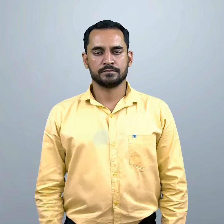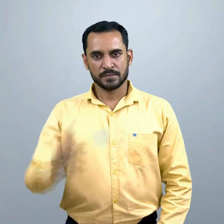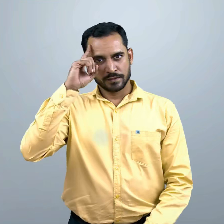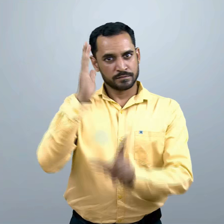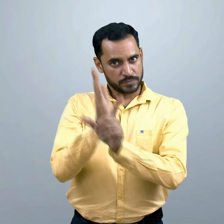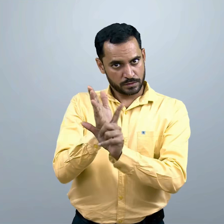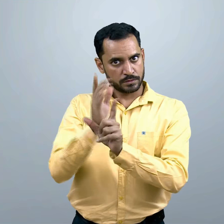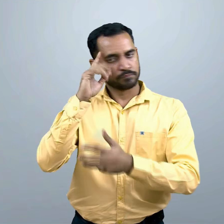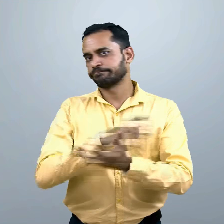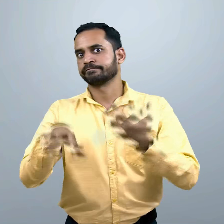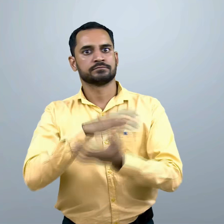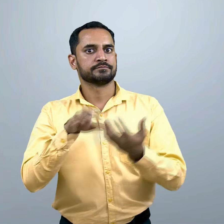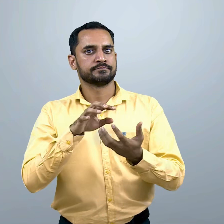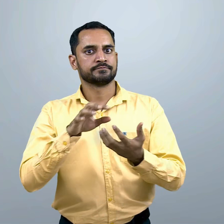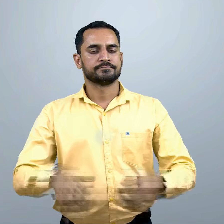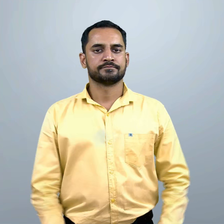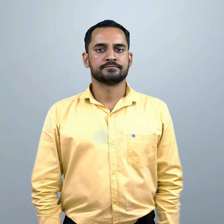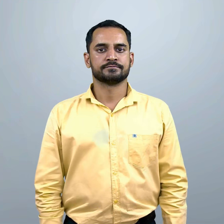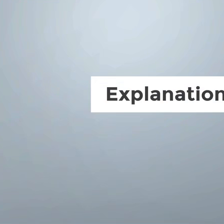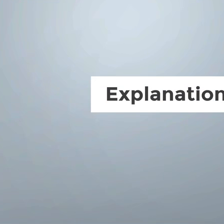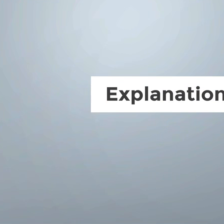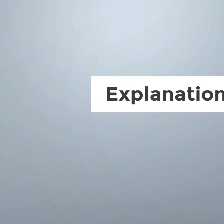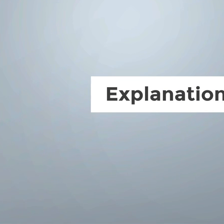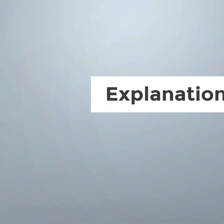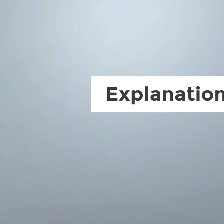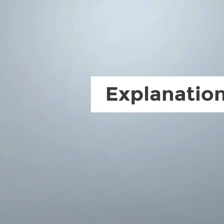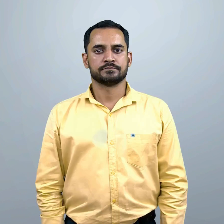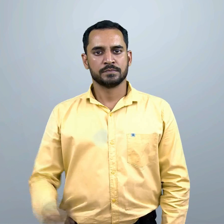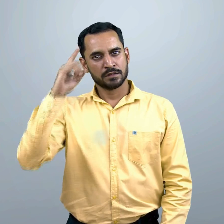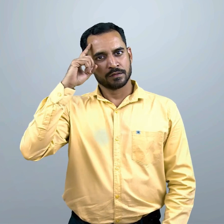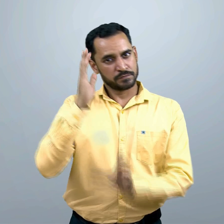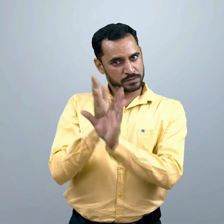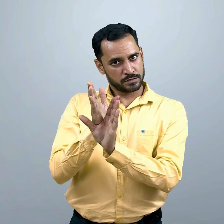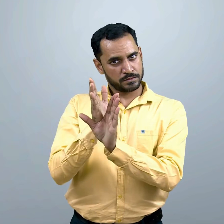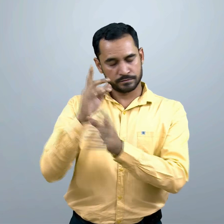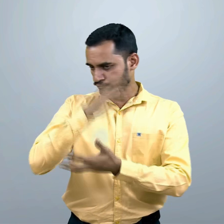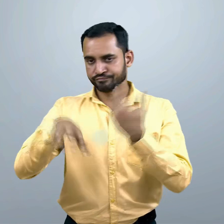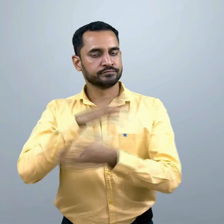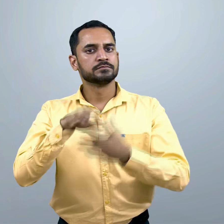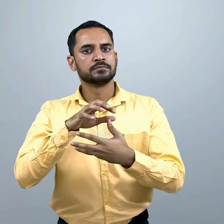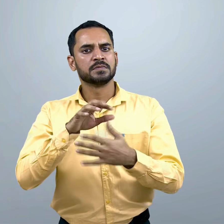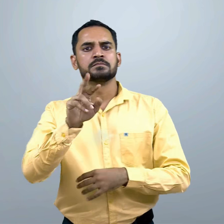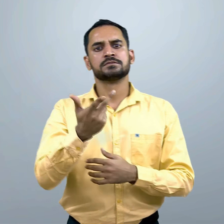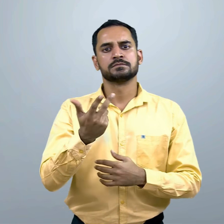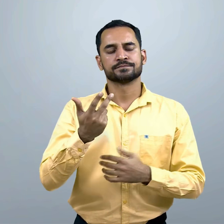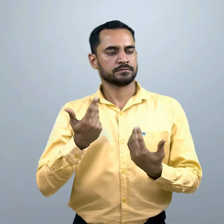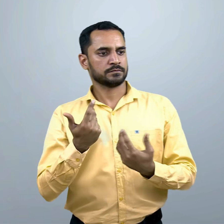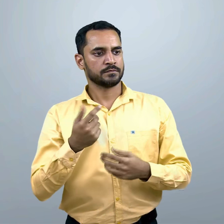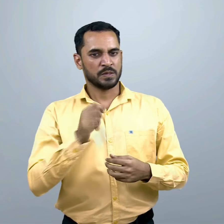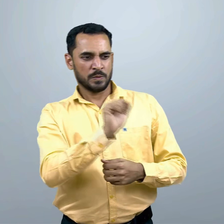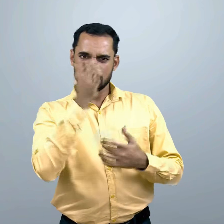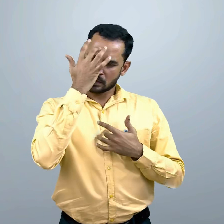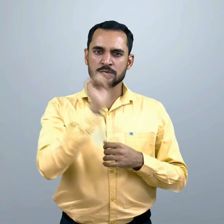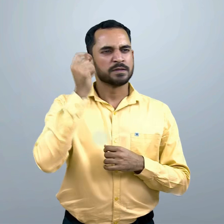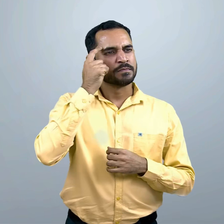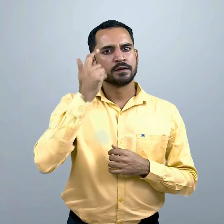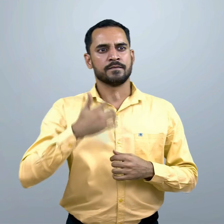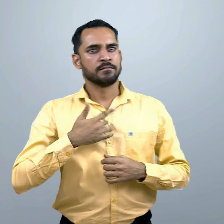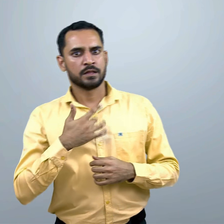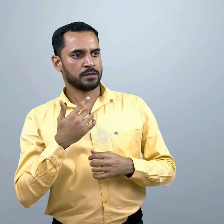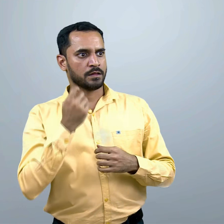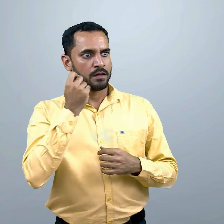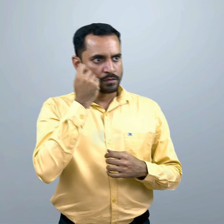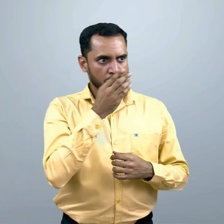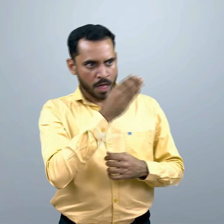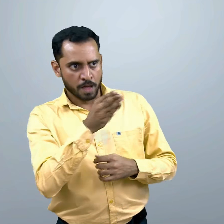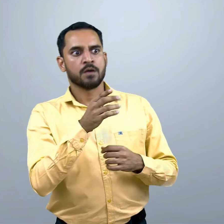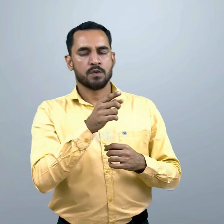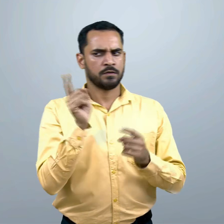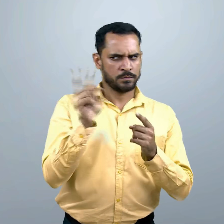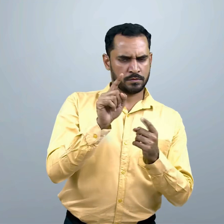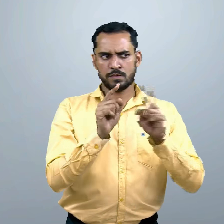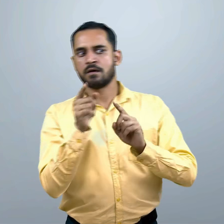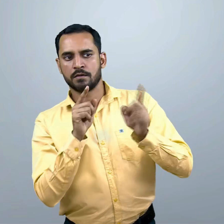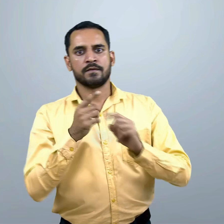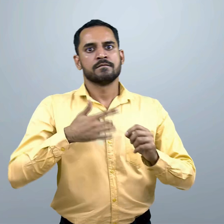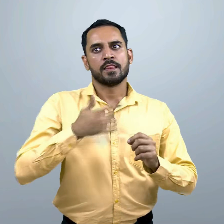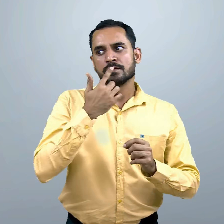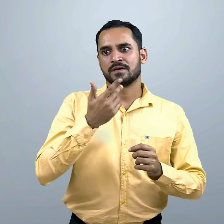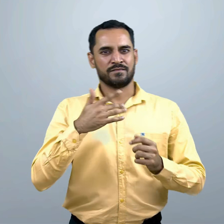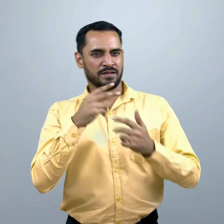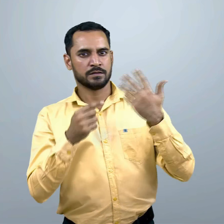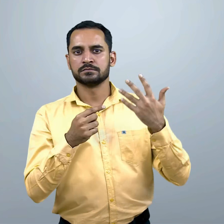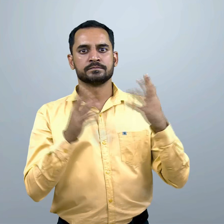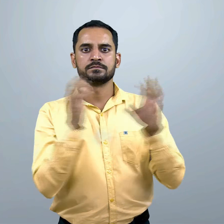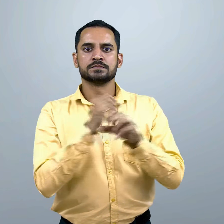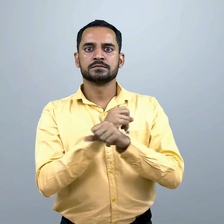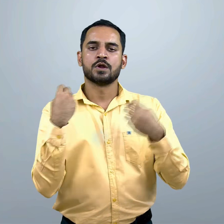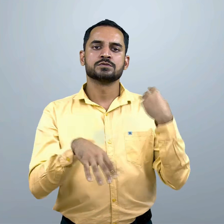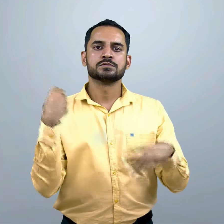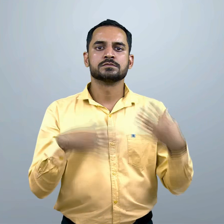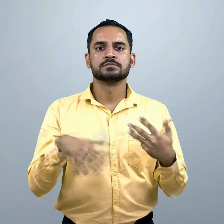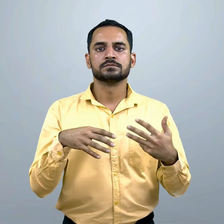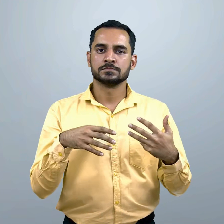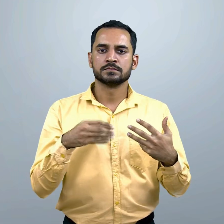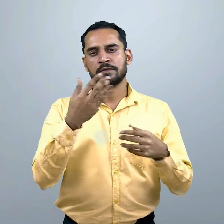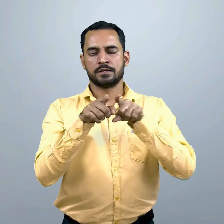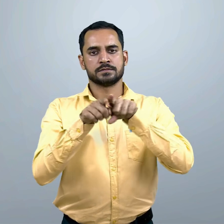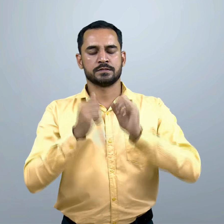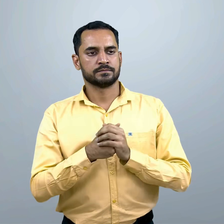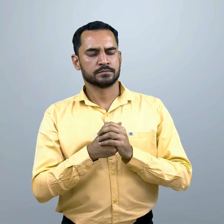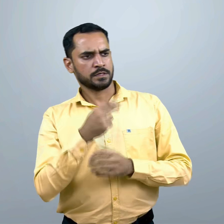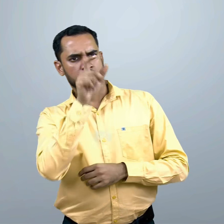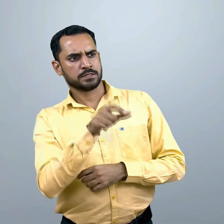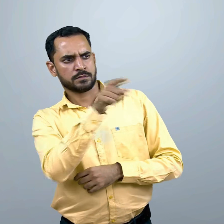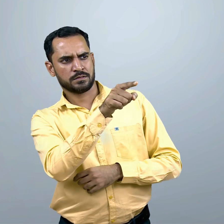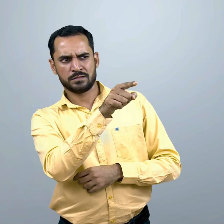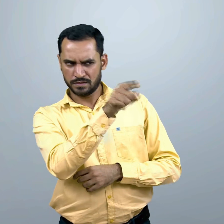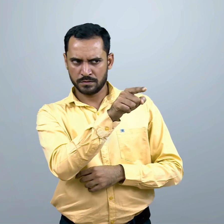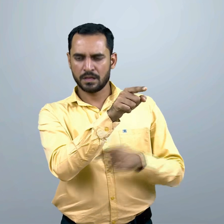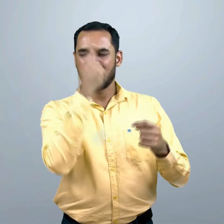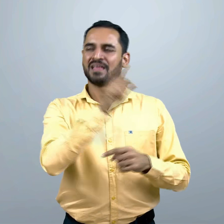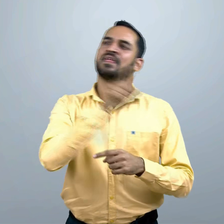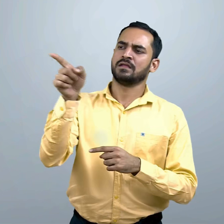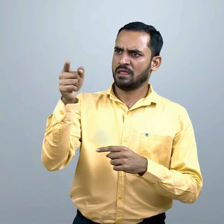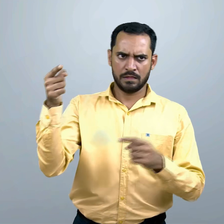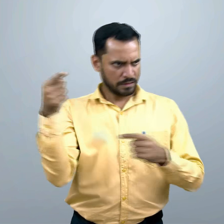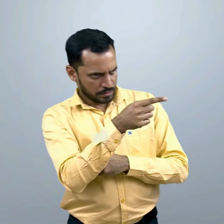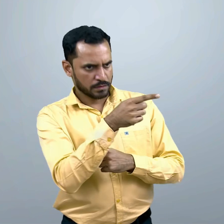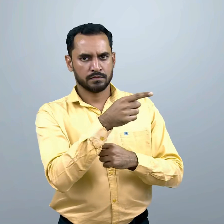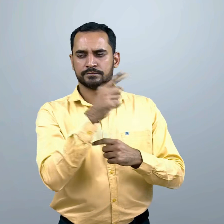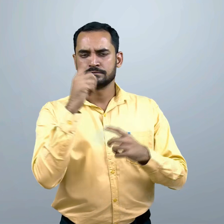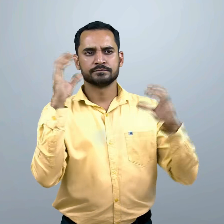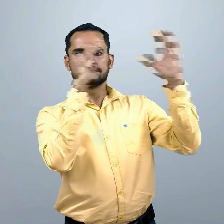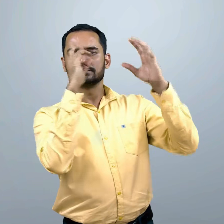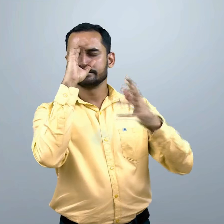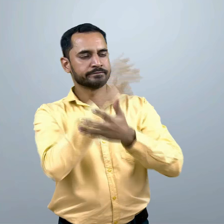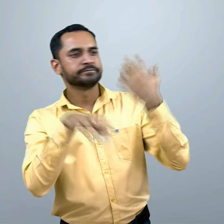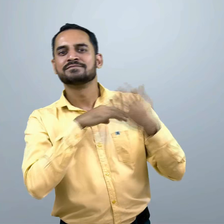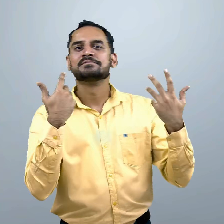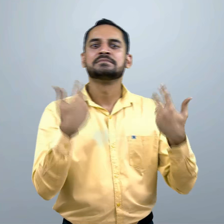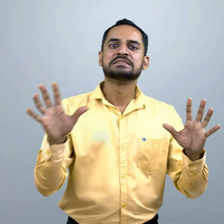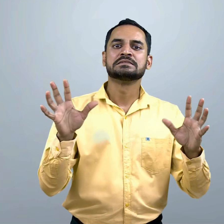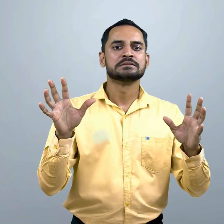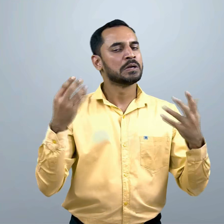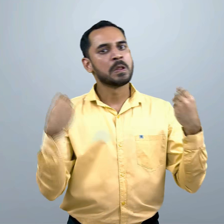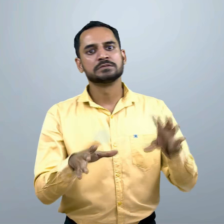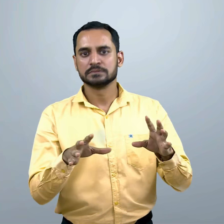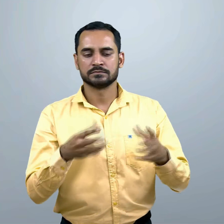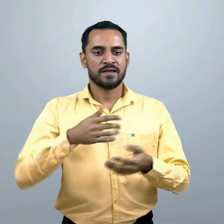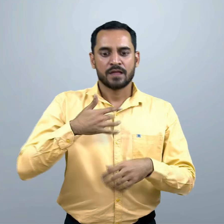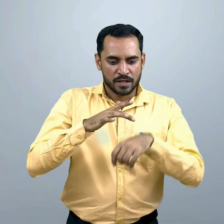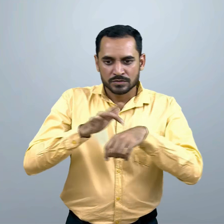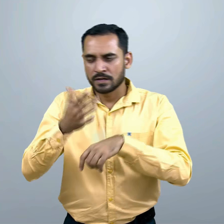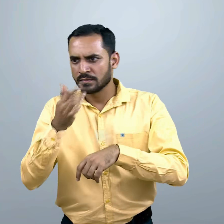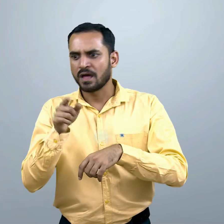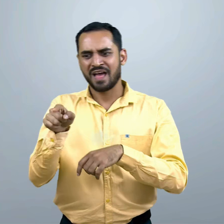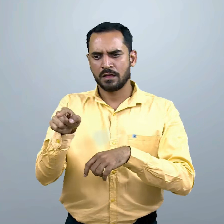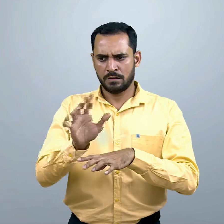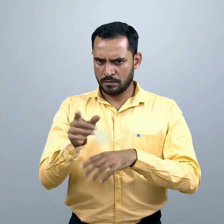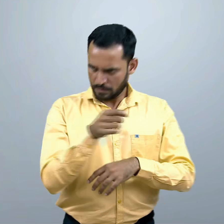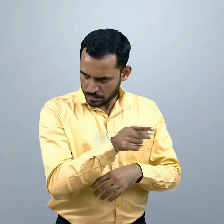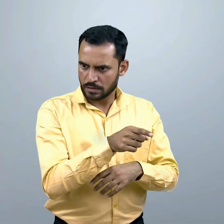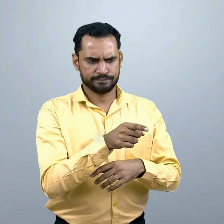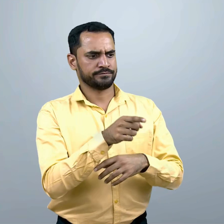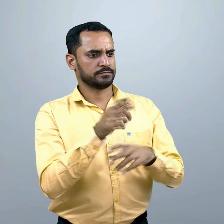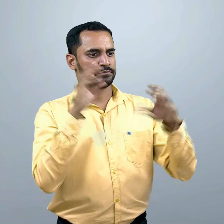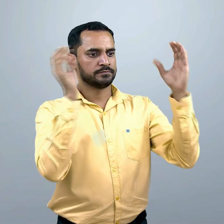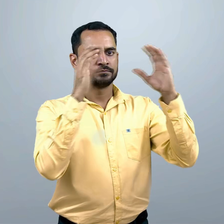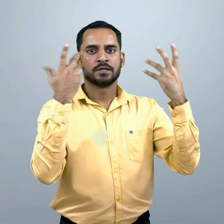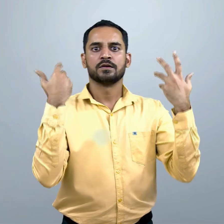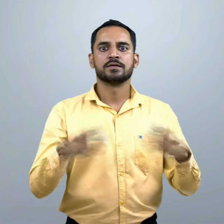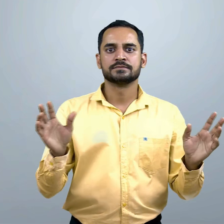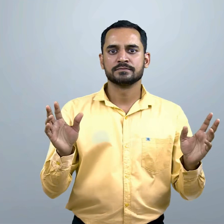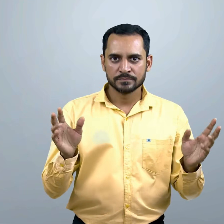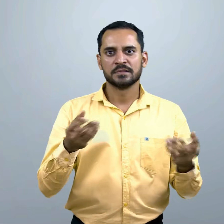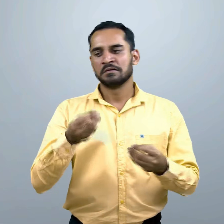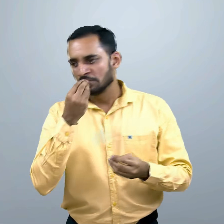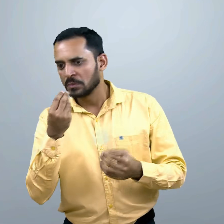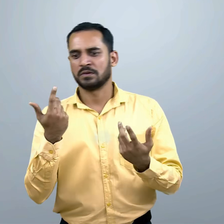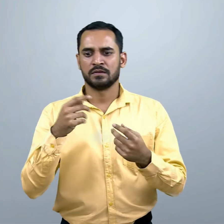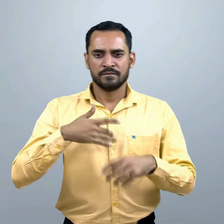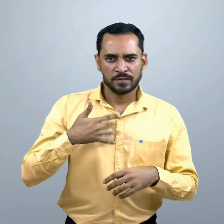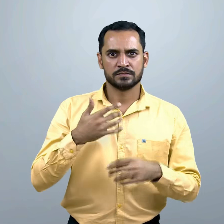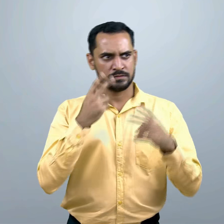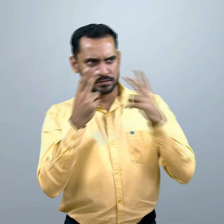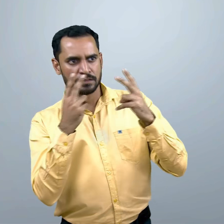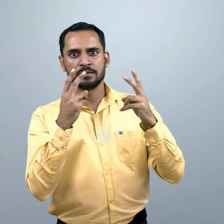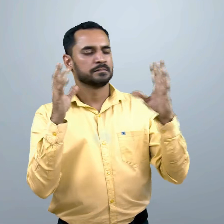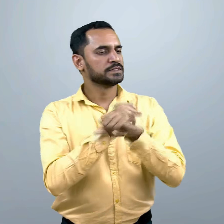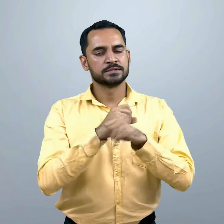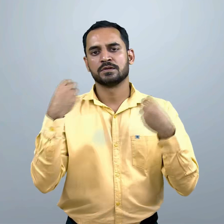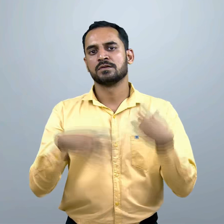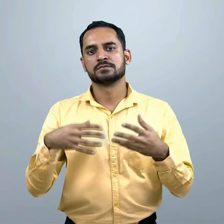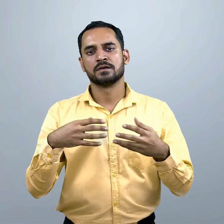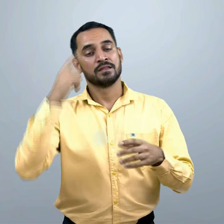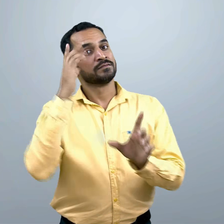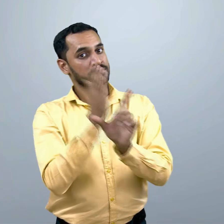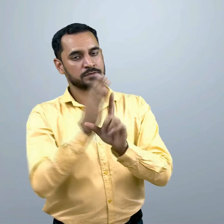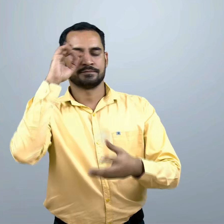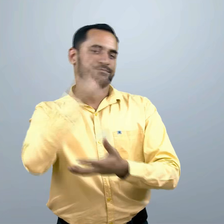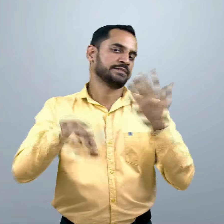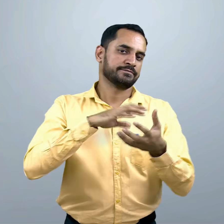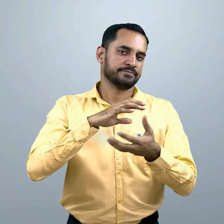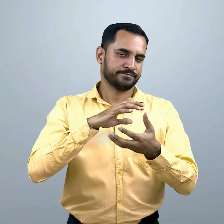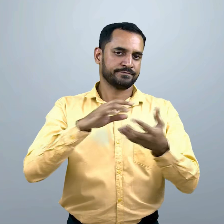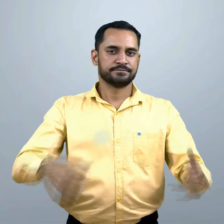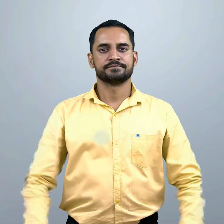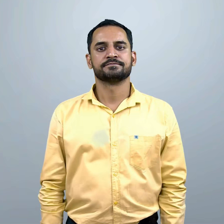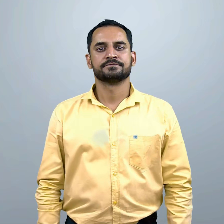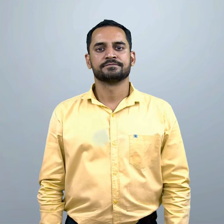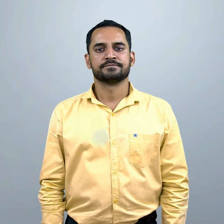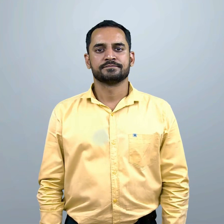Psychosis